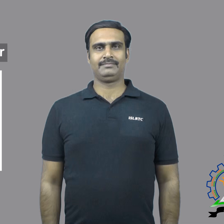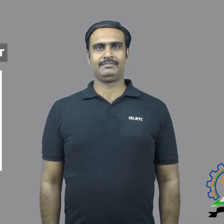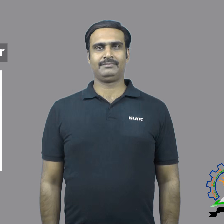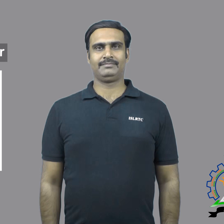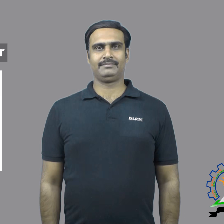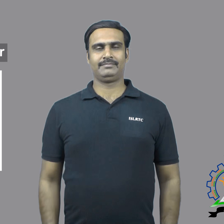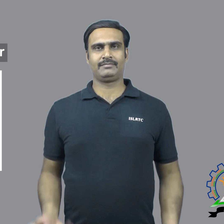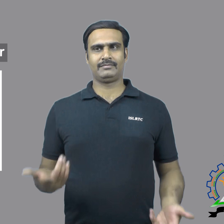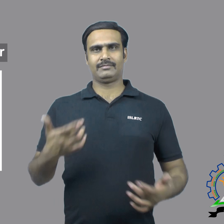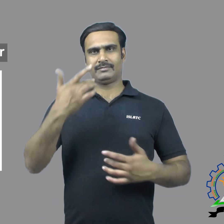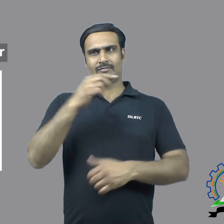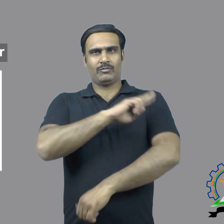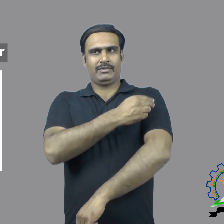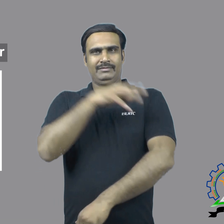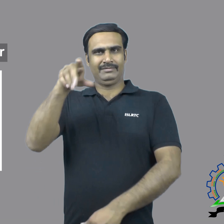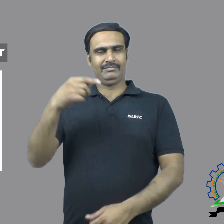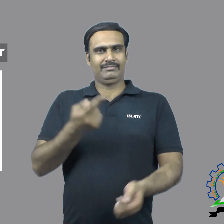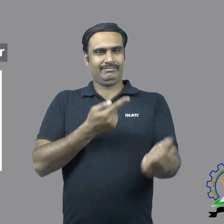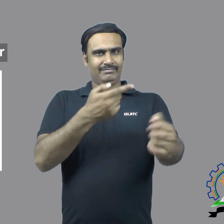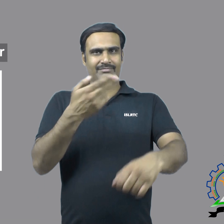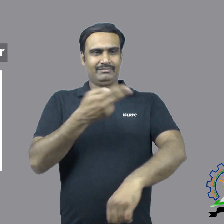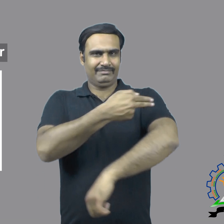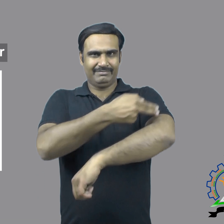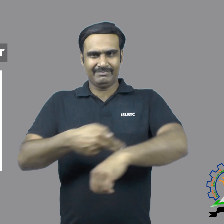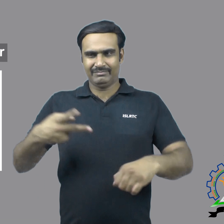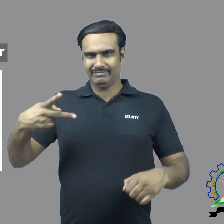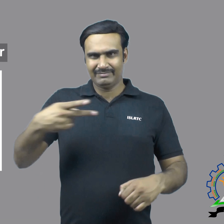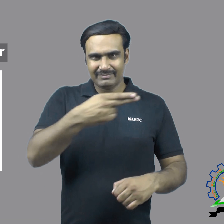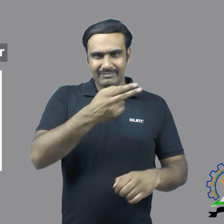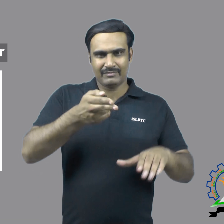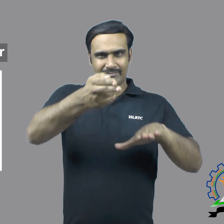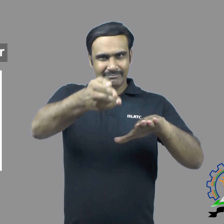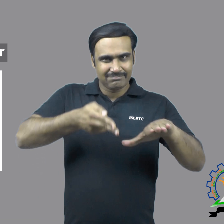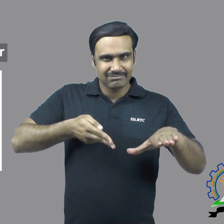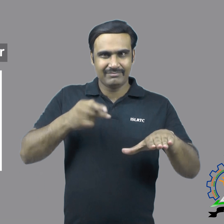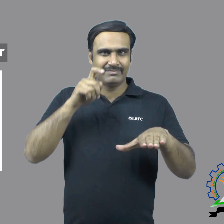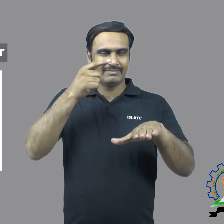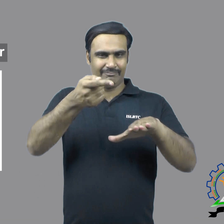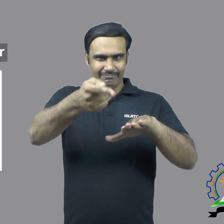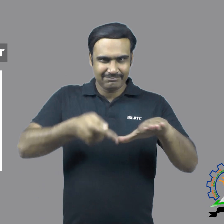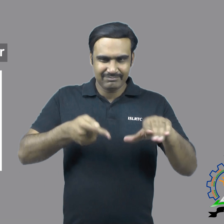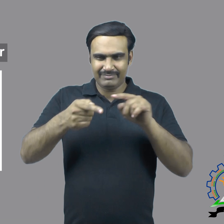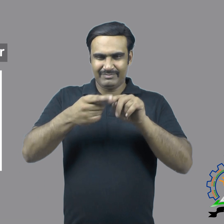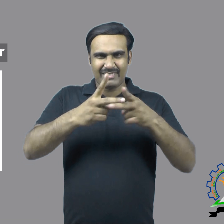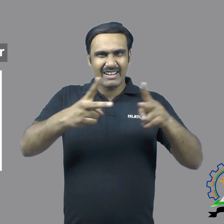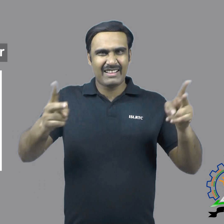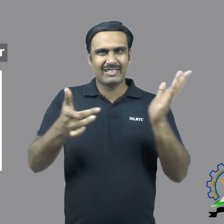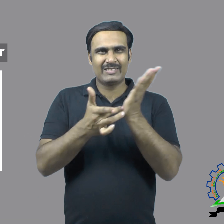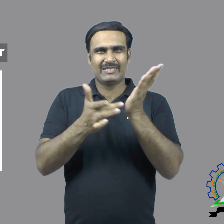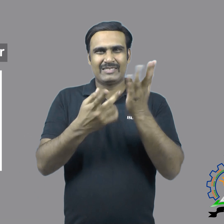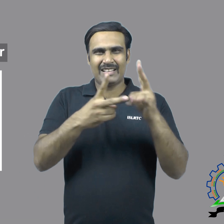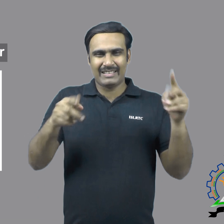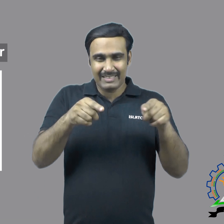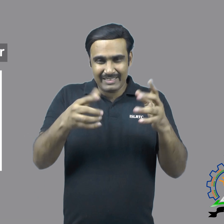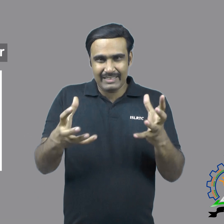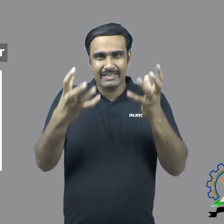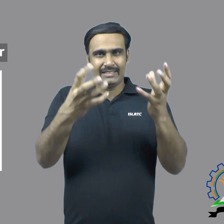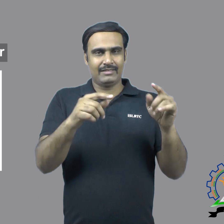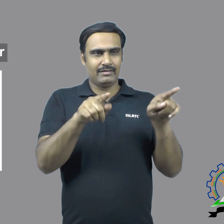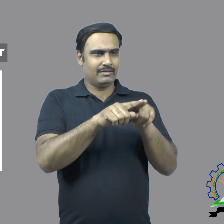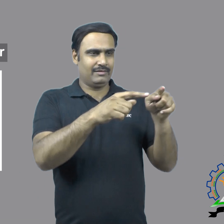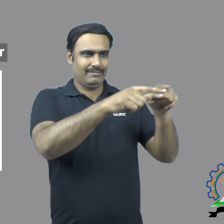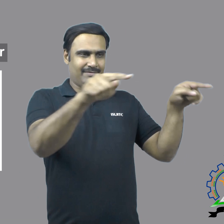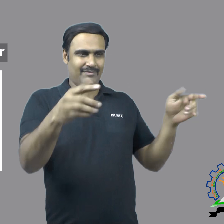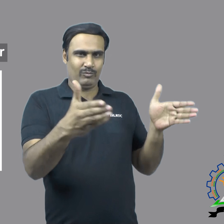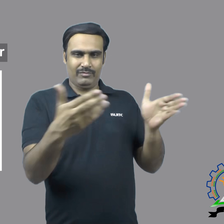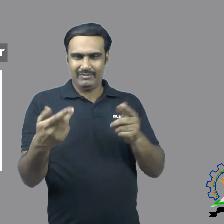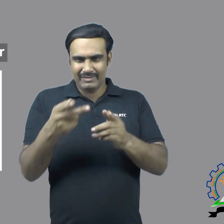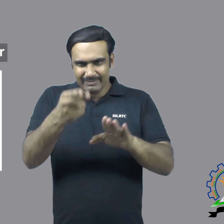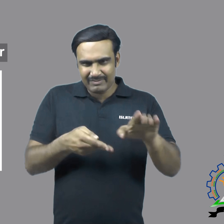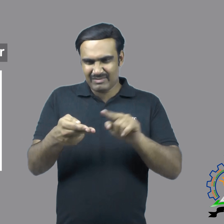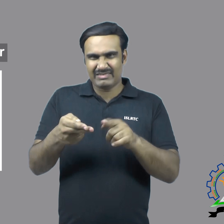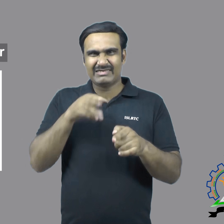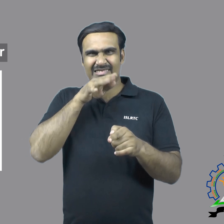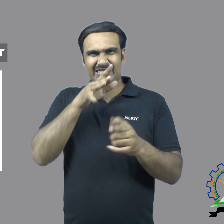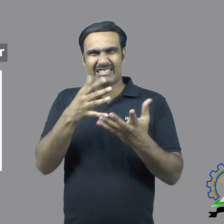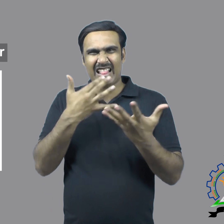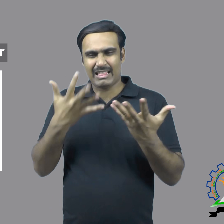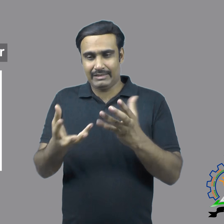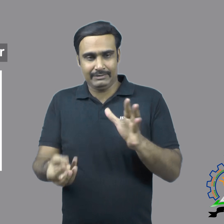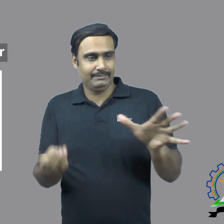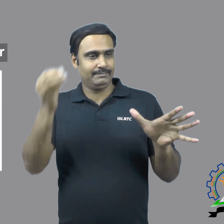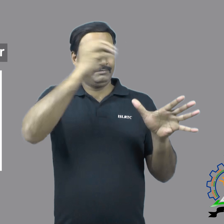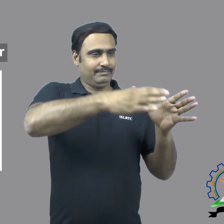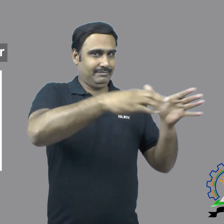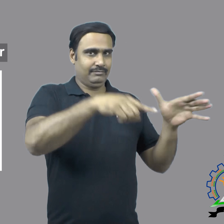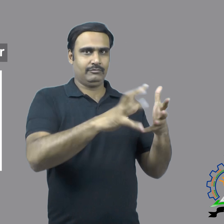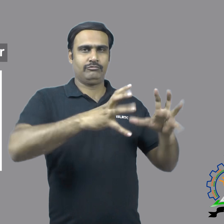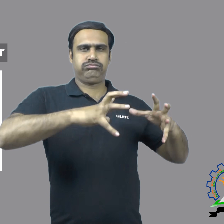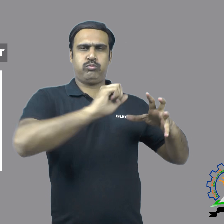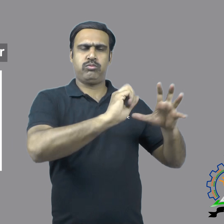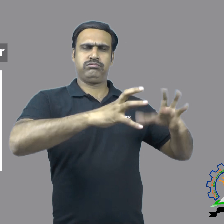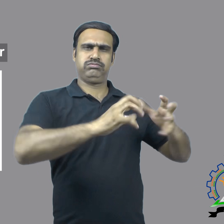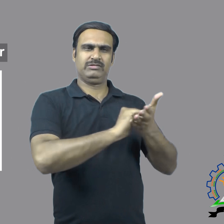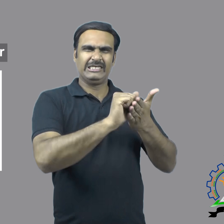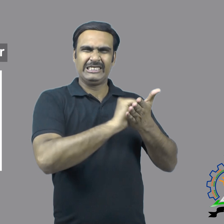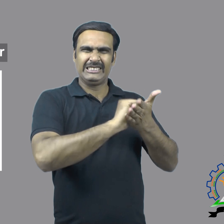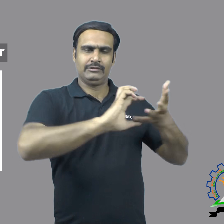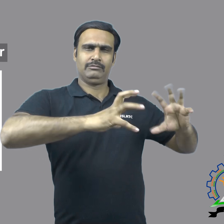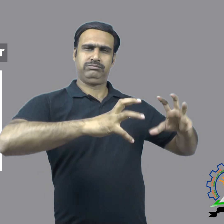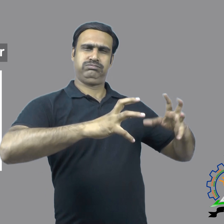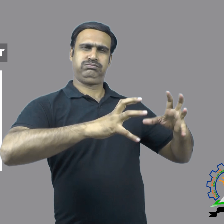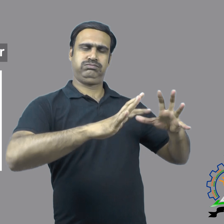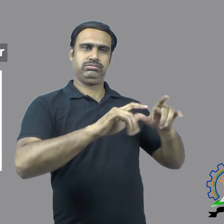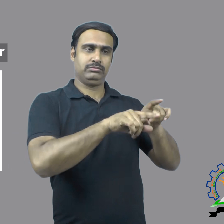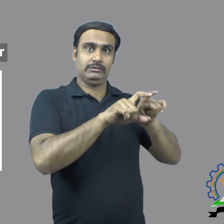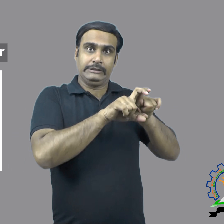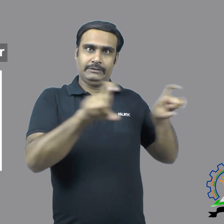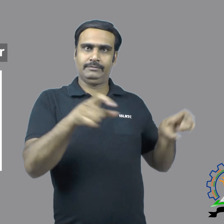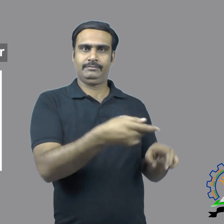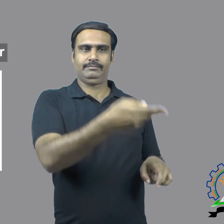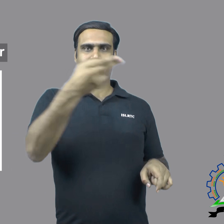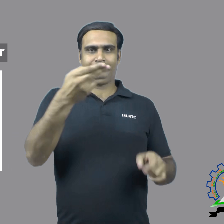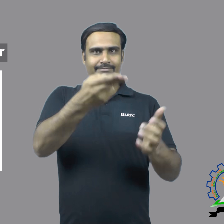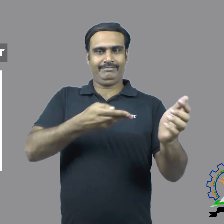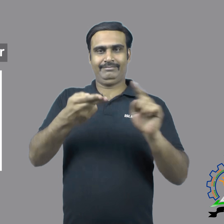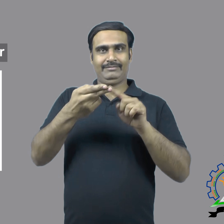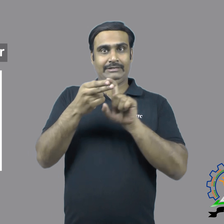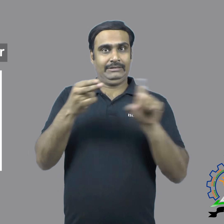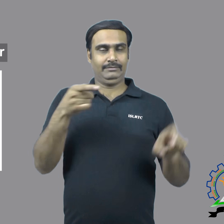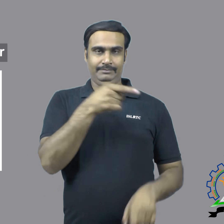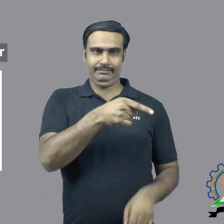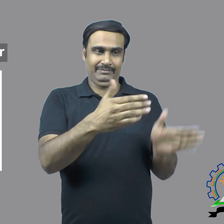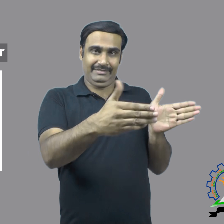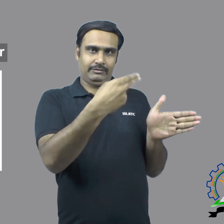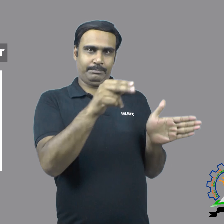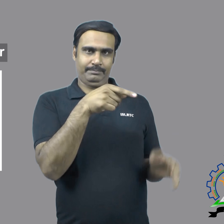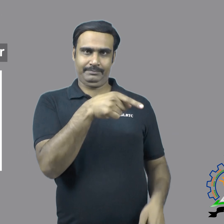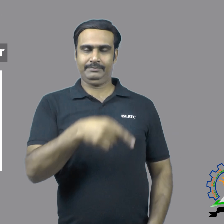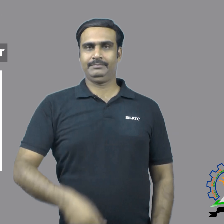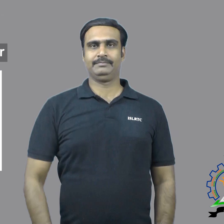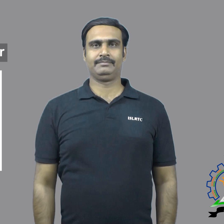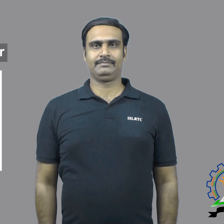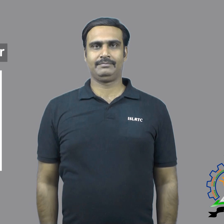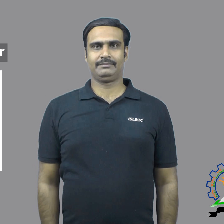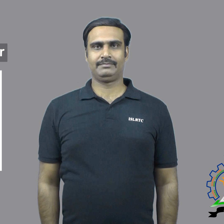Ultrasonic Washer